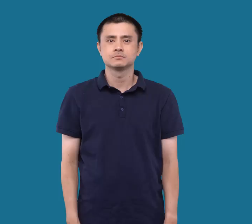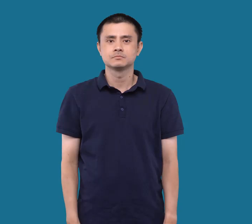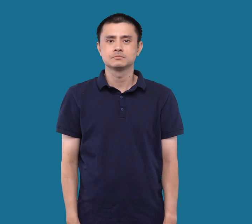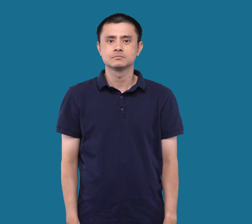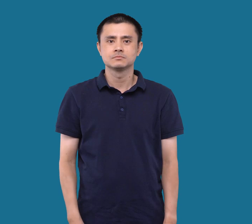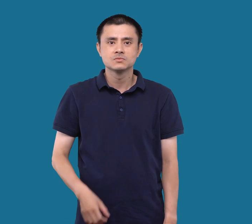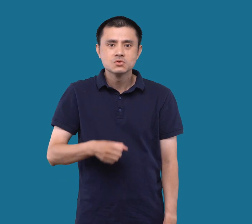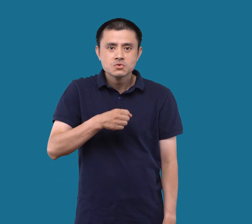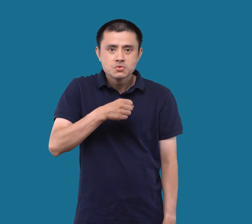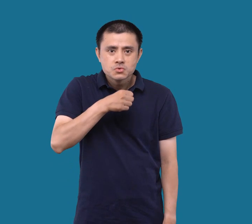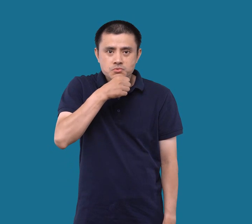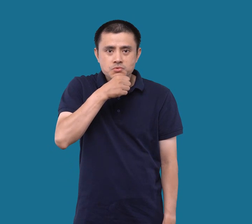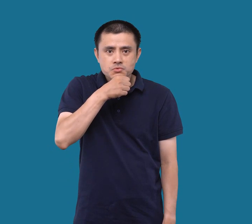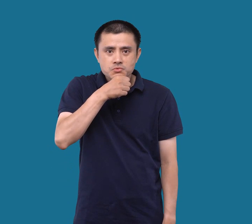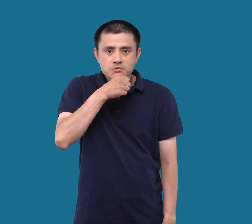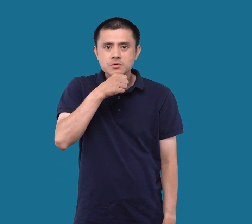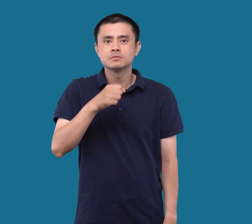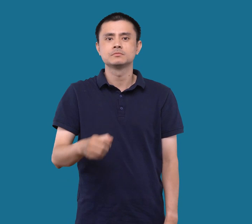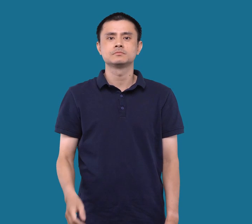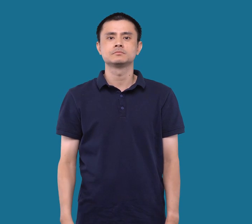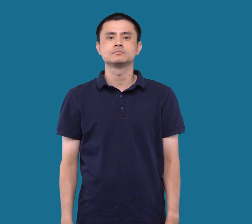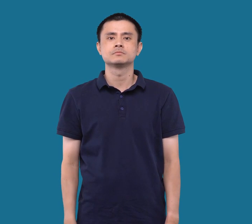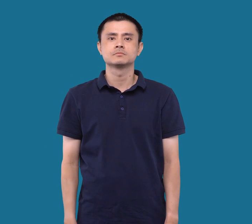cụ